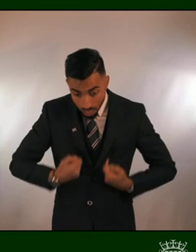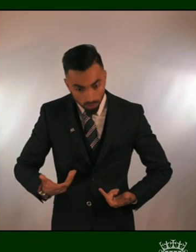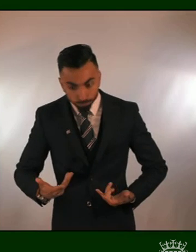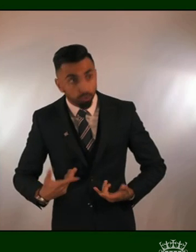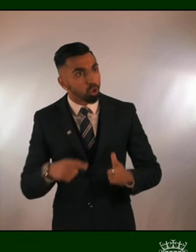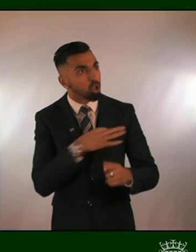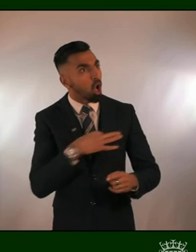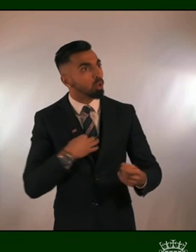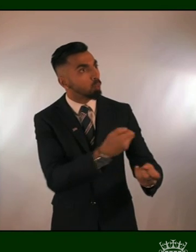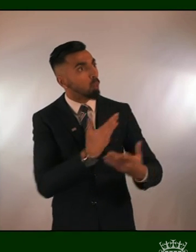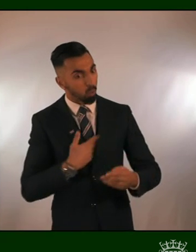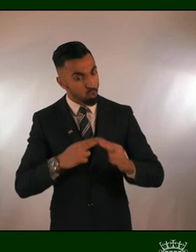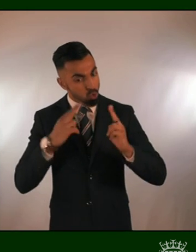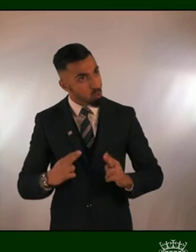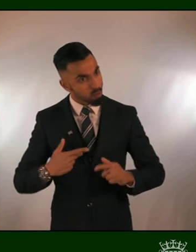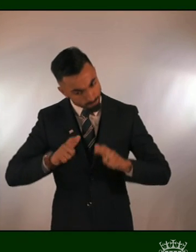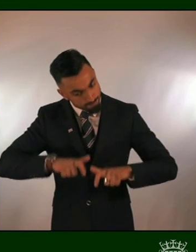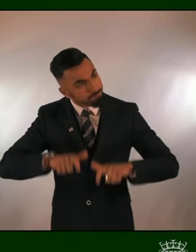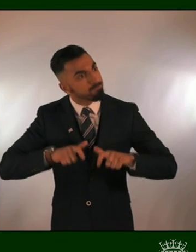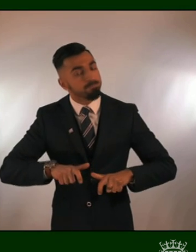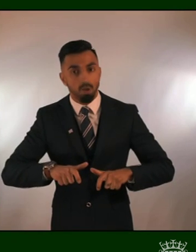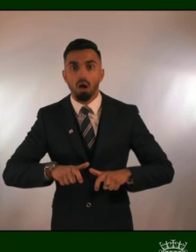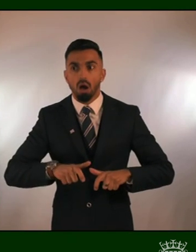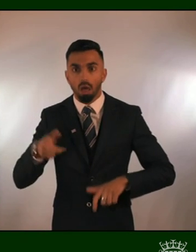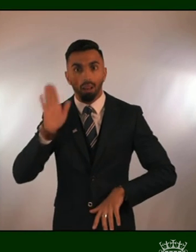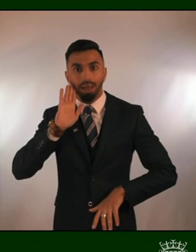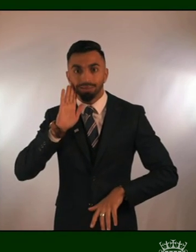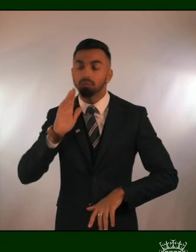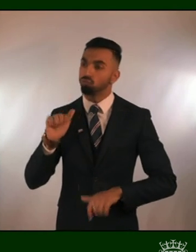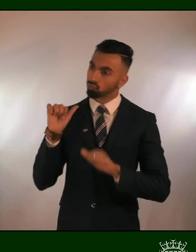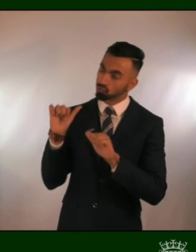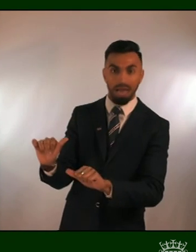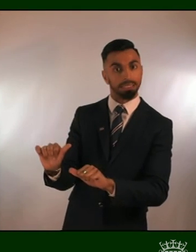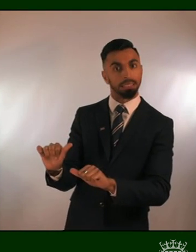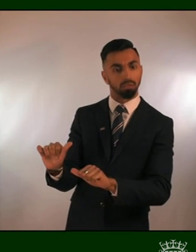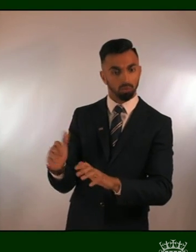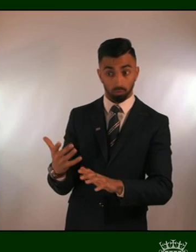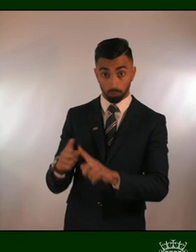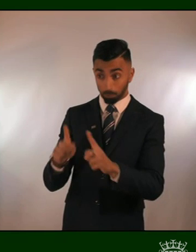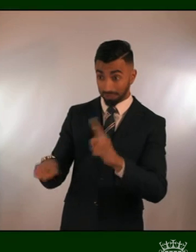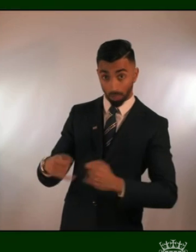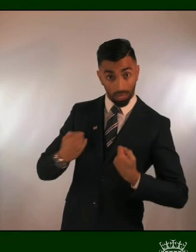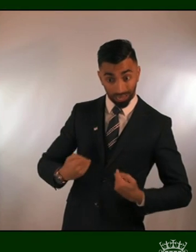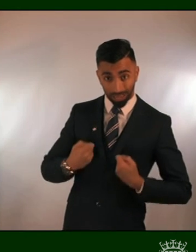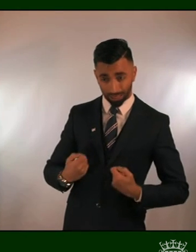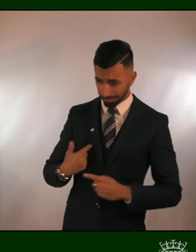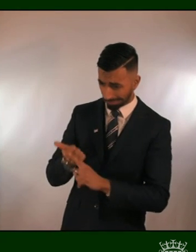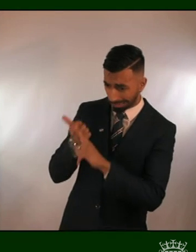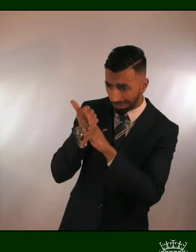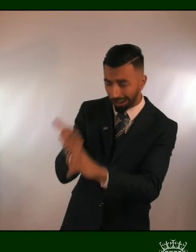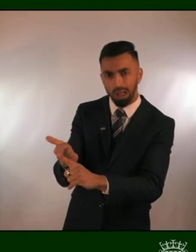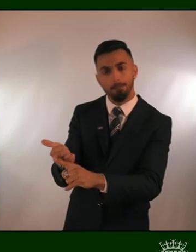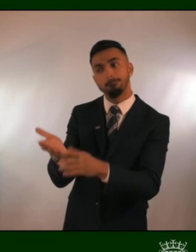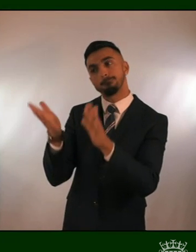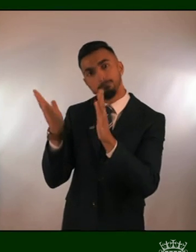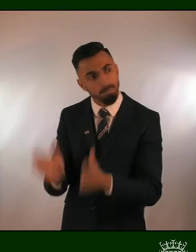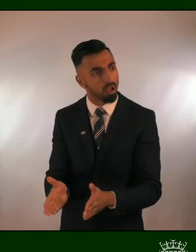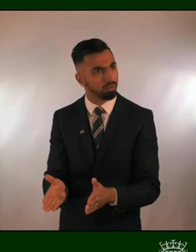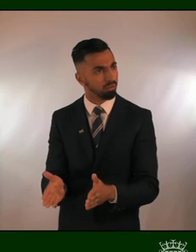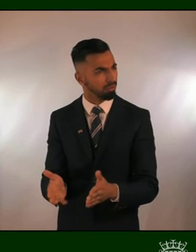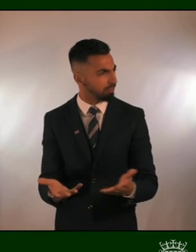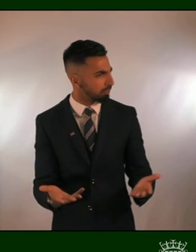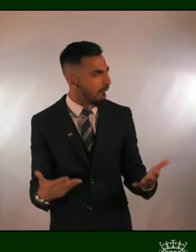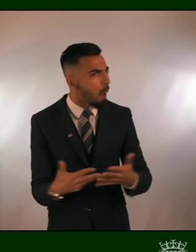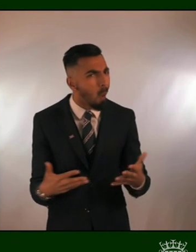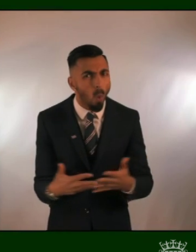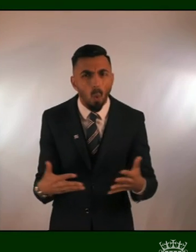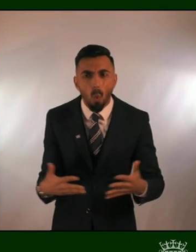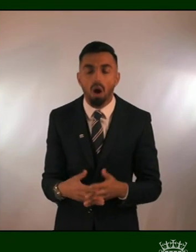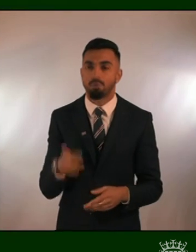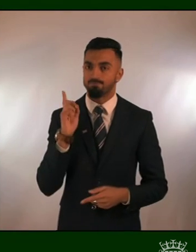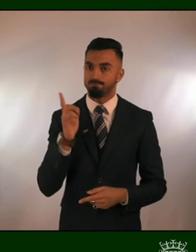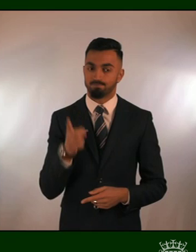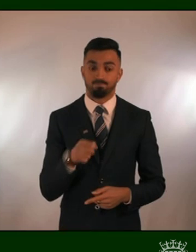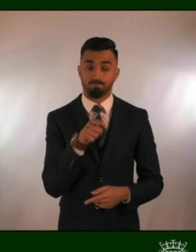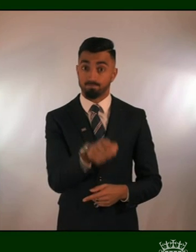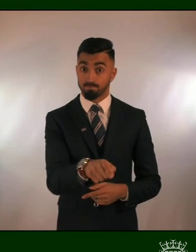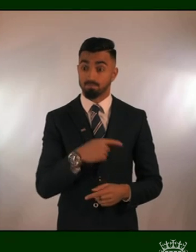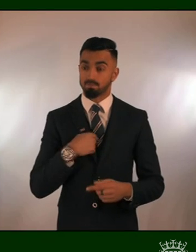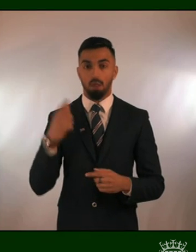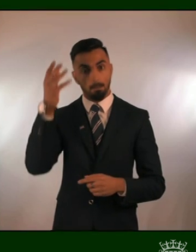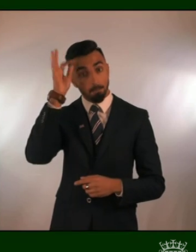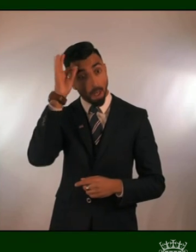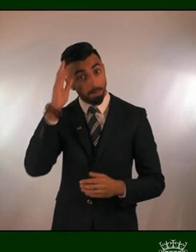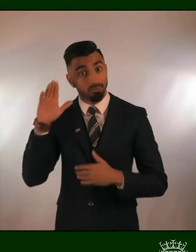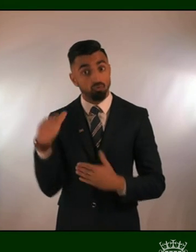The right immediate policy response is to provide security and support for those who get sick or cannot work by funding our public services and a strengthened safety net.